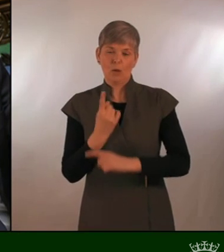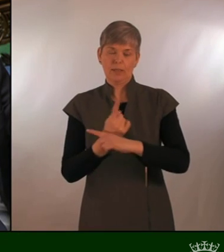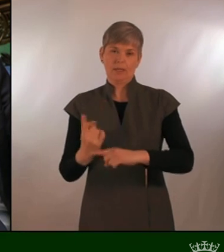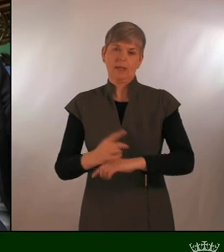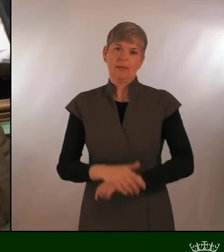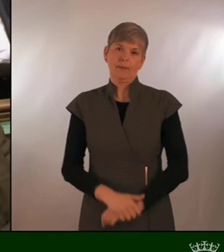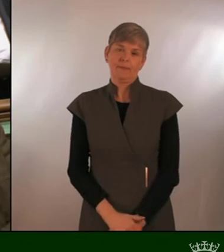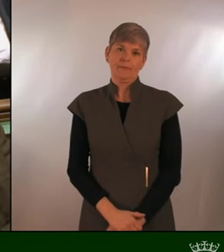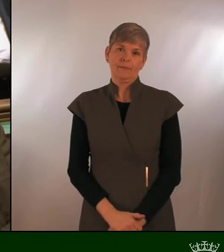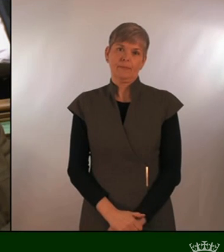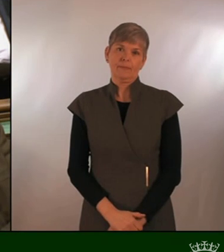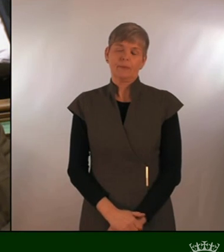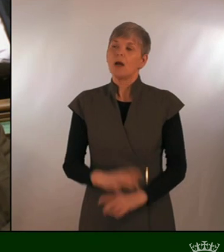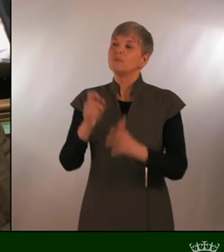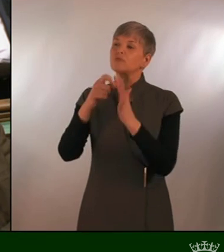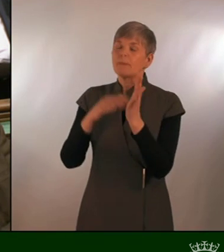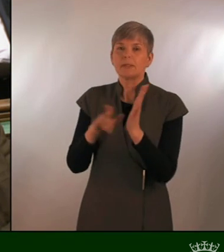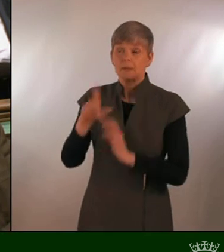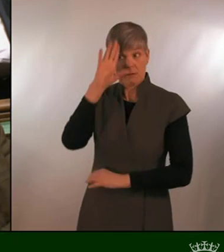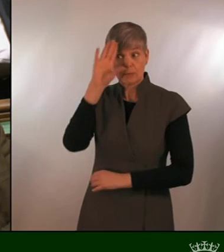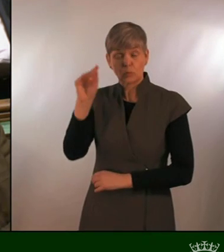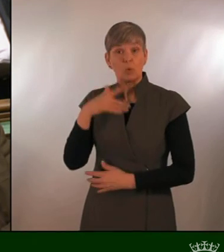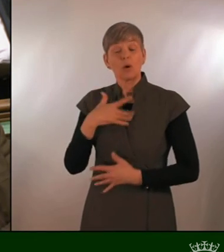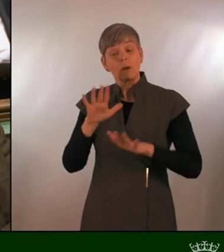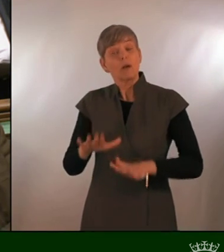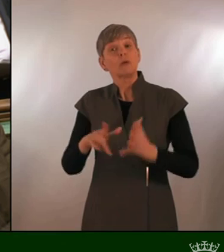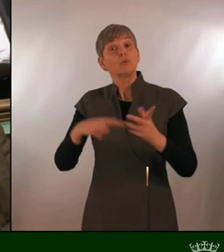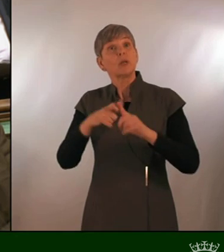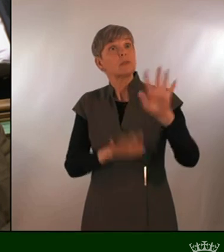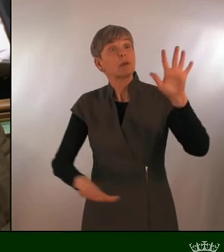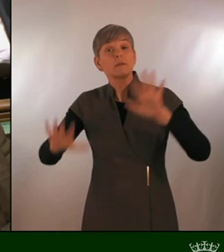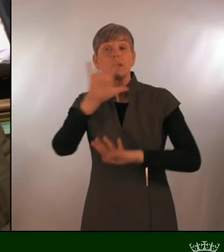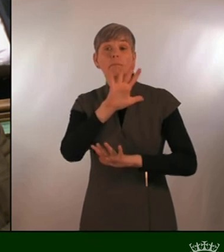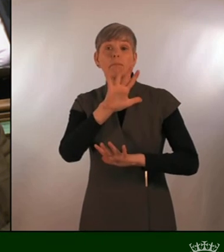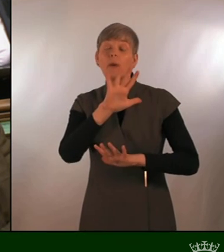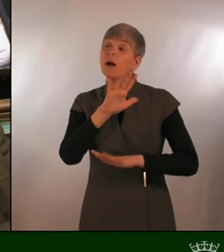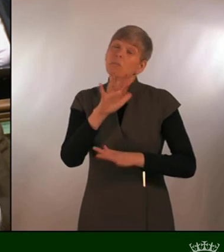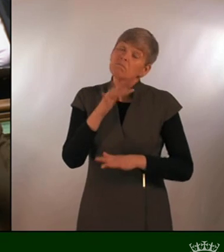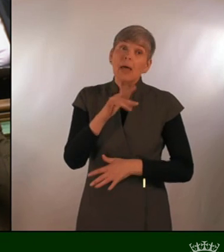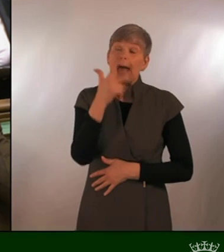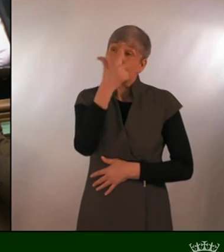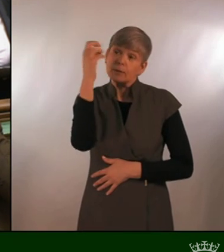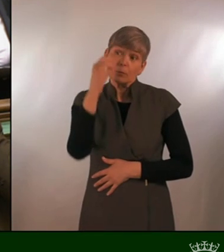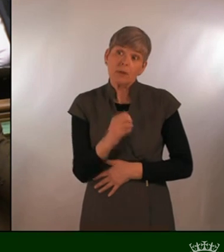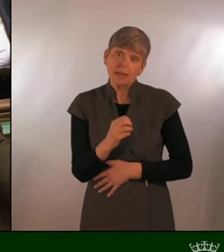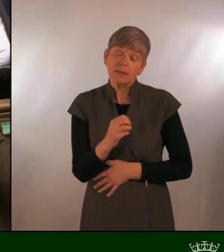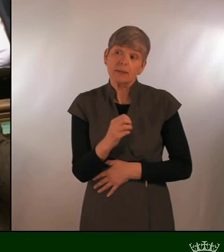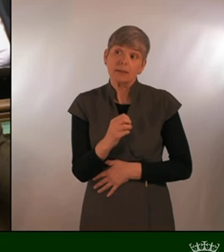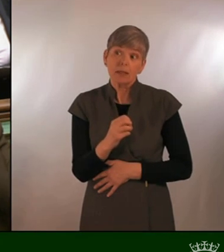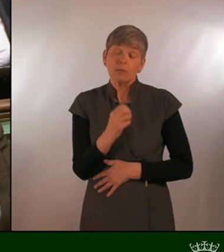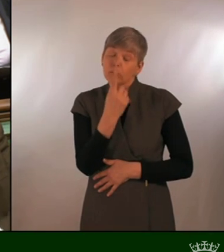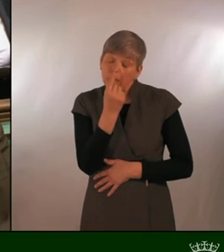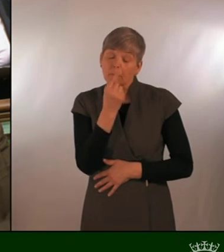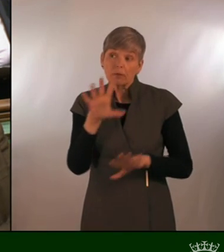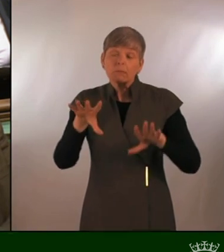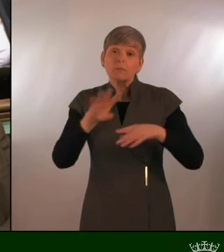Prime Minister, up to 80% of people across the United Kingdom could face infection in the weeks and months ahead.